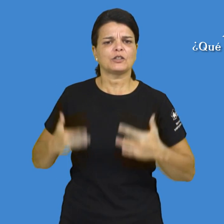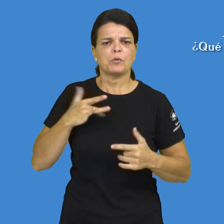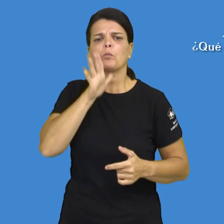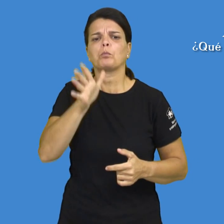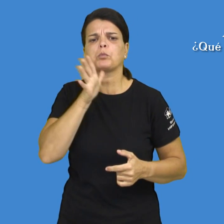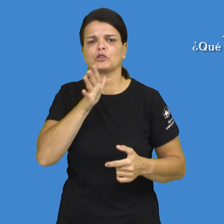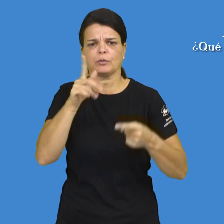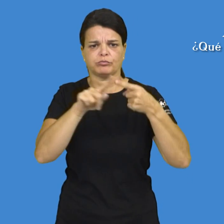motivo